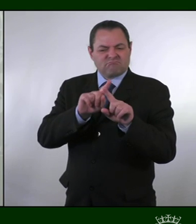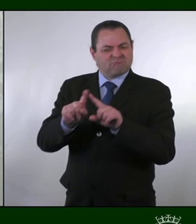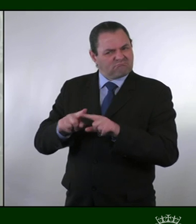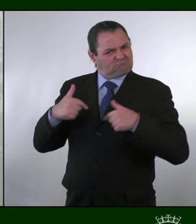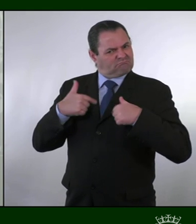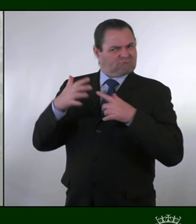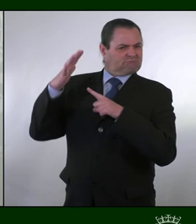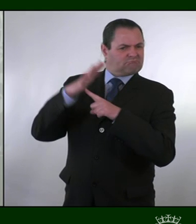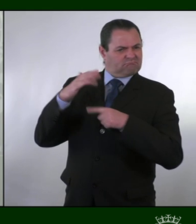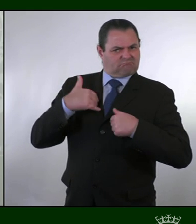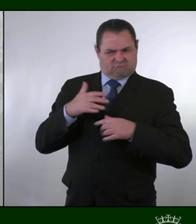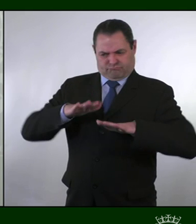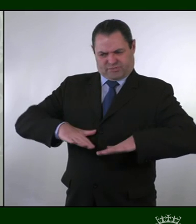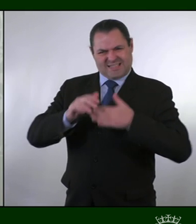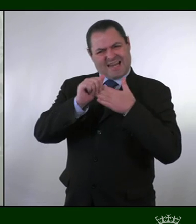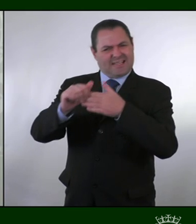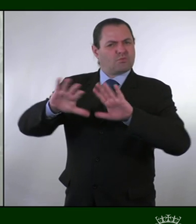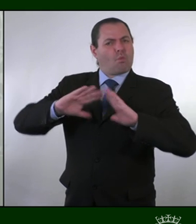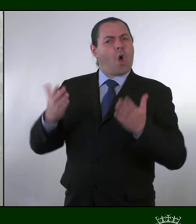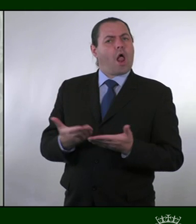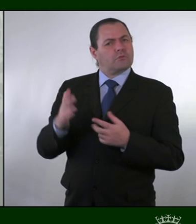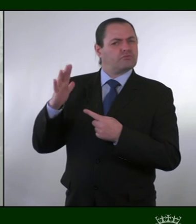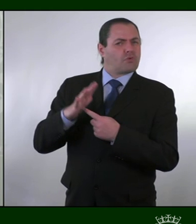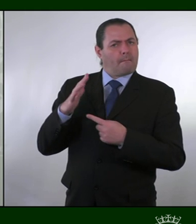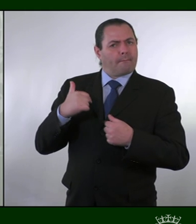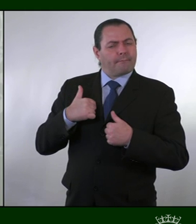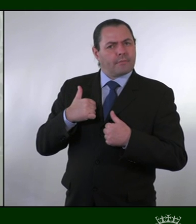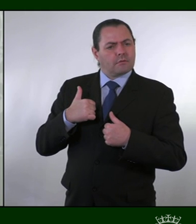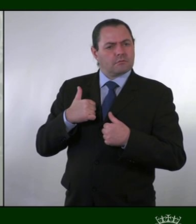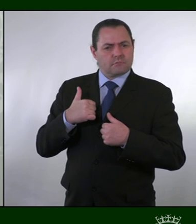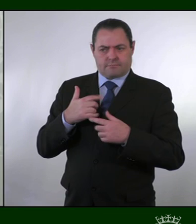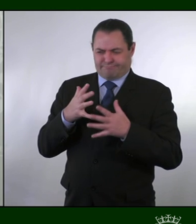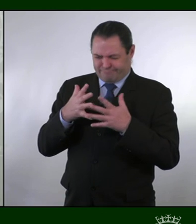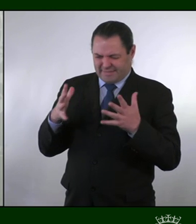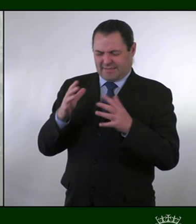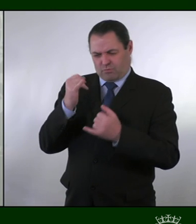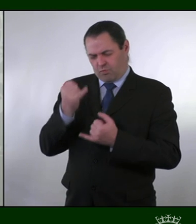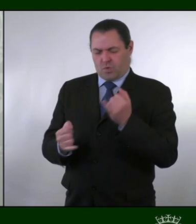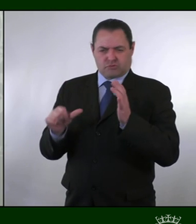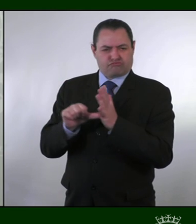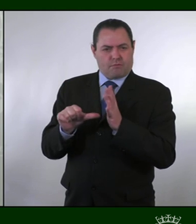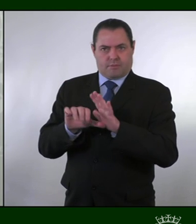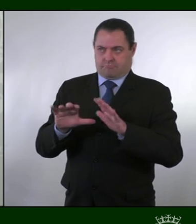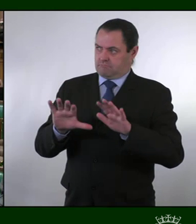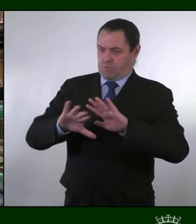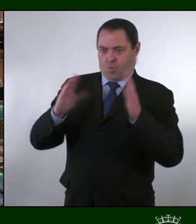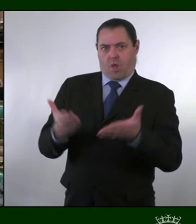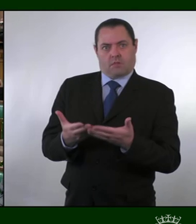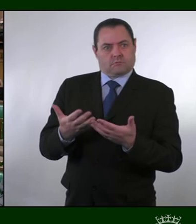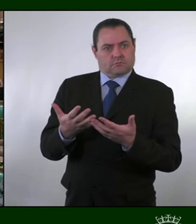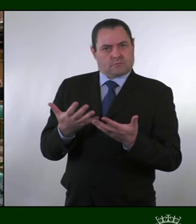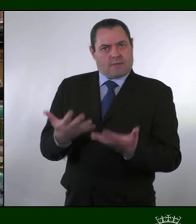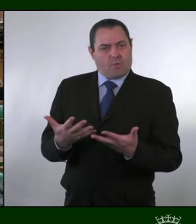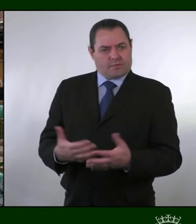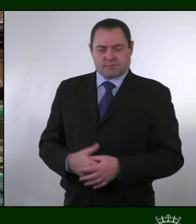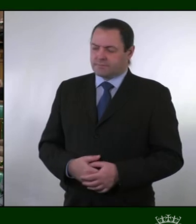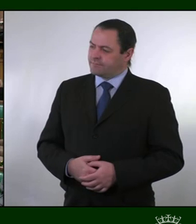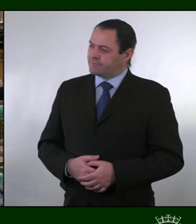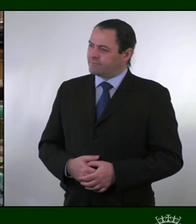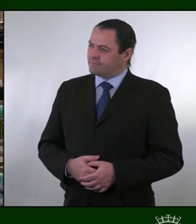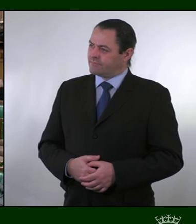It is the UK that is leading the world in tackling one of the greatest problems that this planet faces.